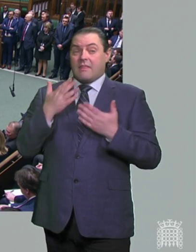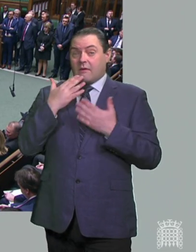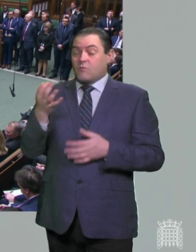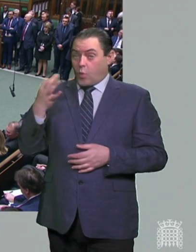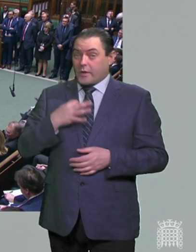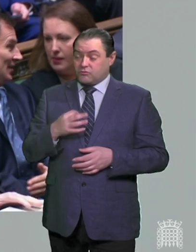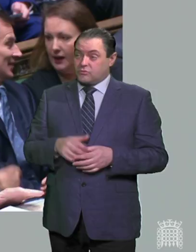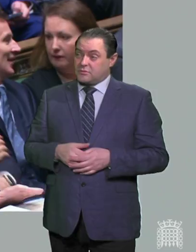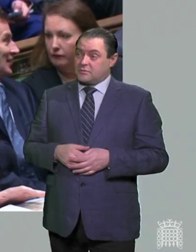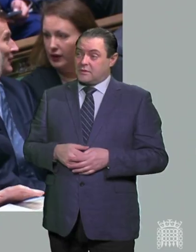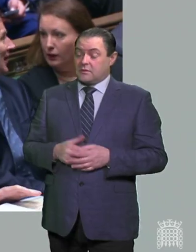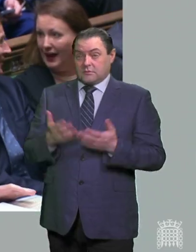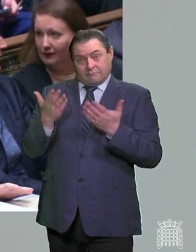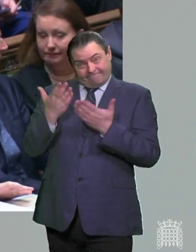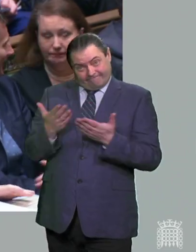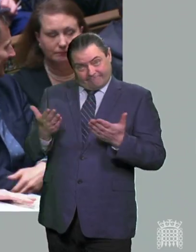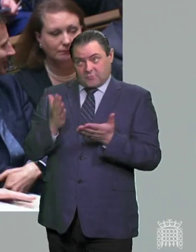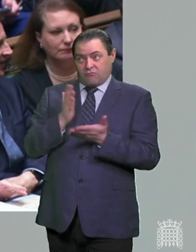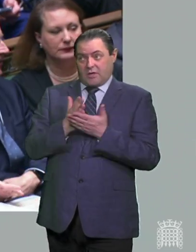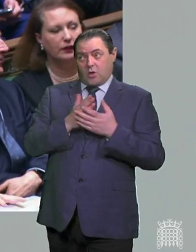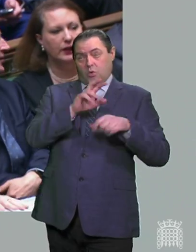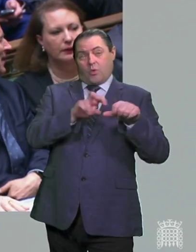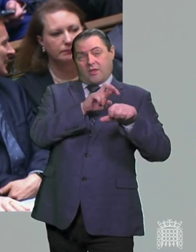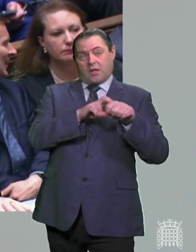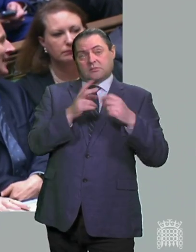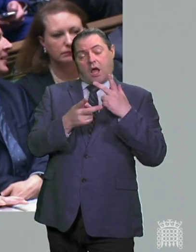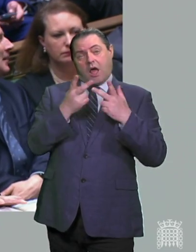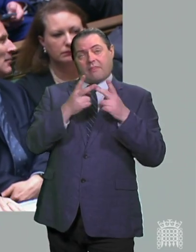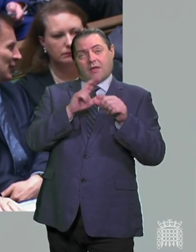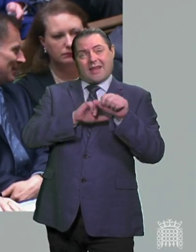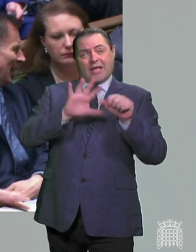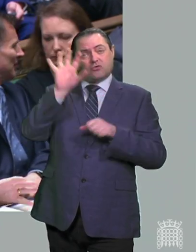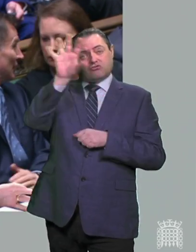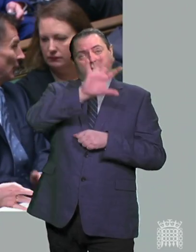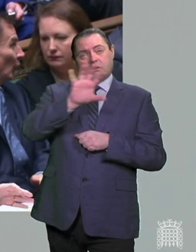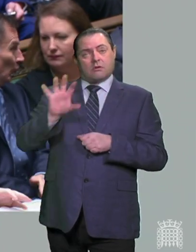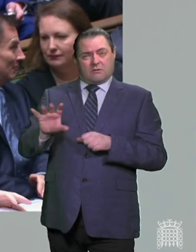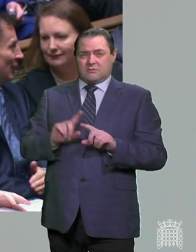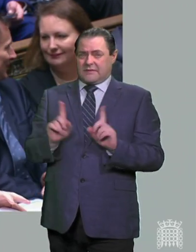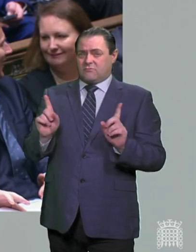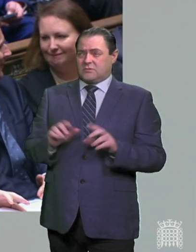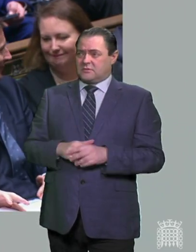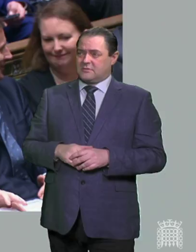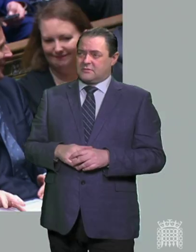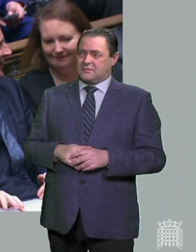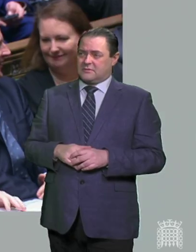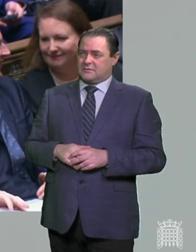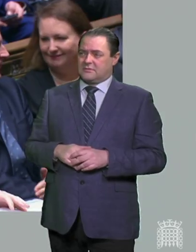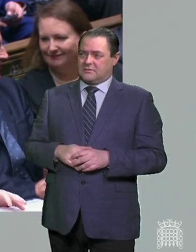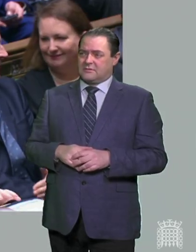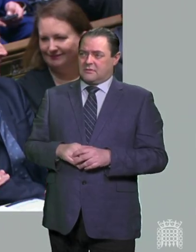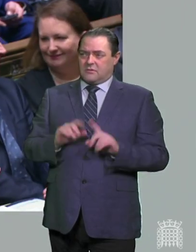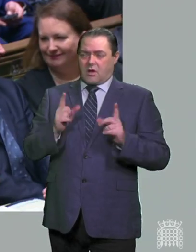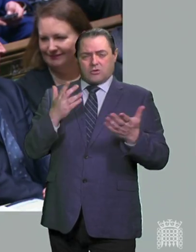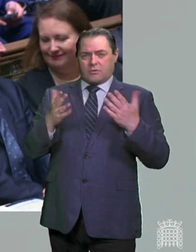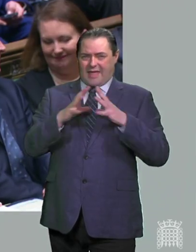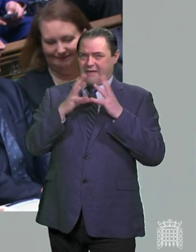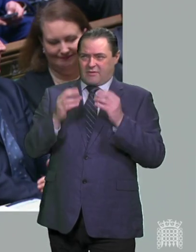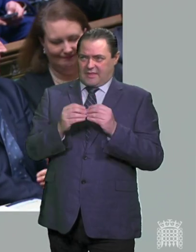With the greatest respect, the positions of Northern Ireland and the other nations of the UK are, as I have said before, not completely comparable.